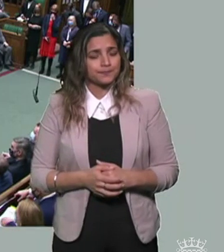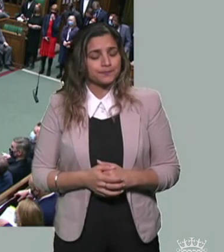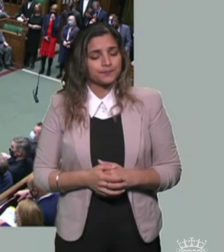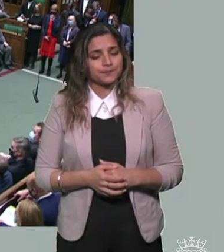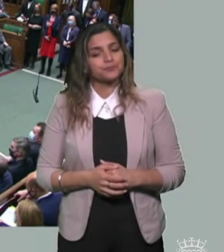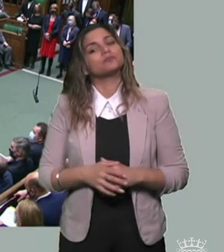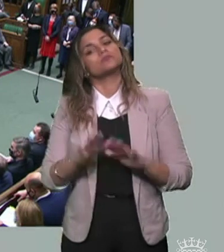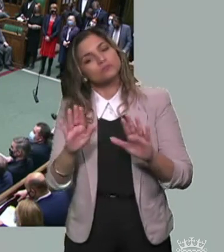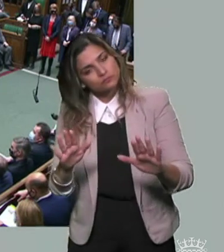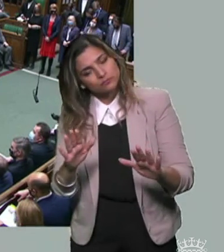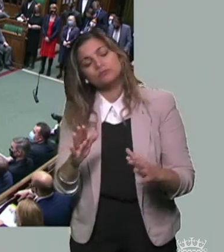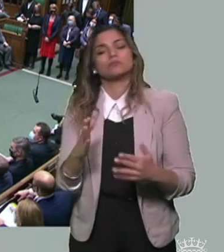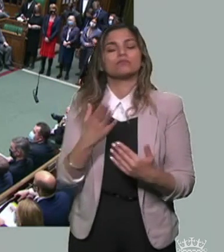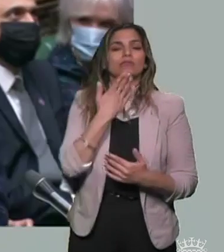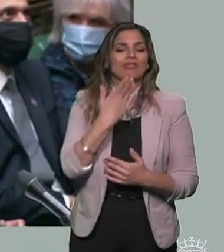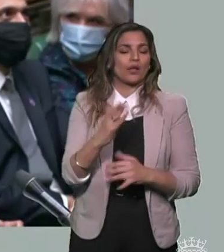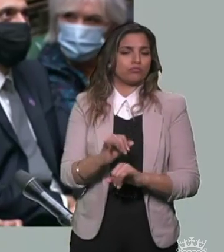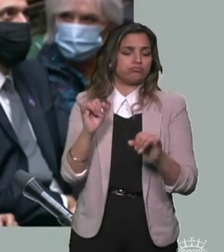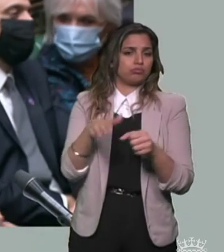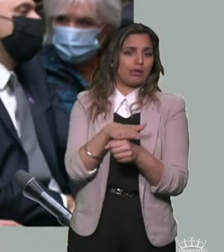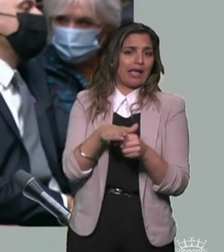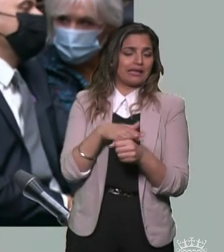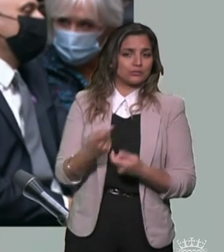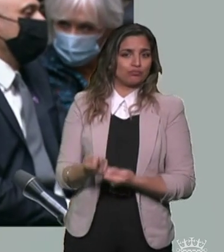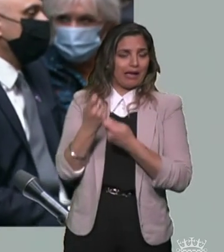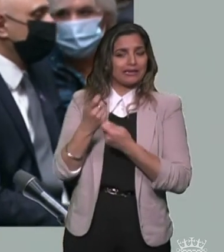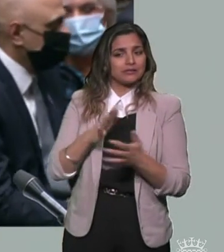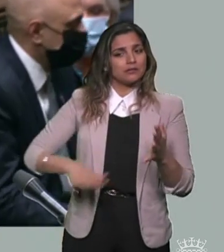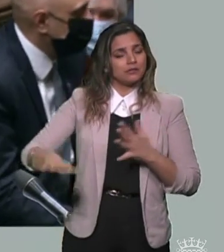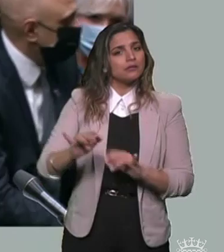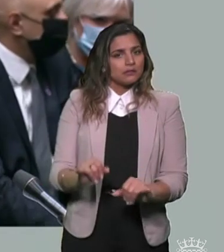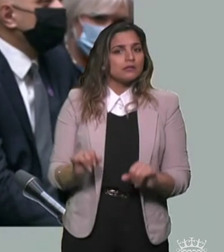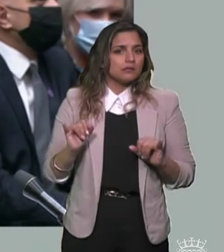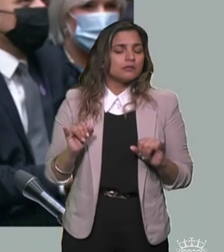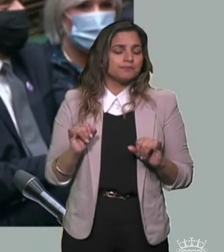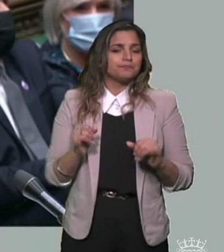I thank the honourable Member for drawing this appalling case to the attention of the House.